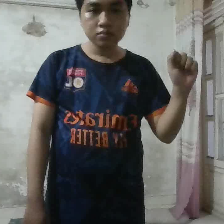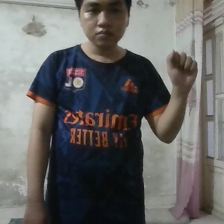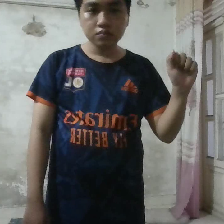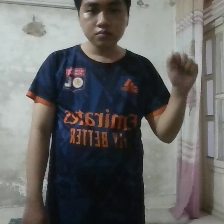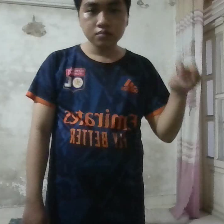â